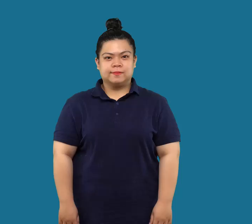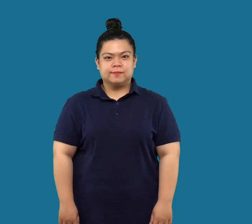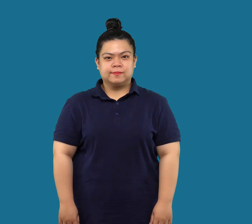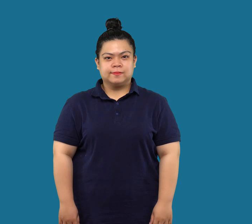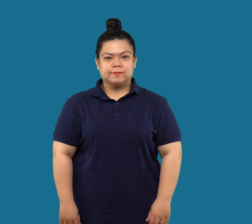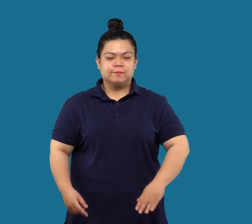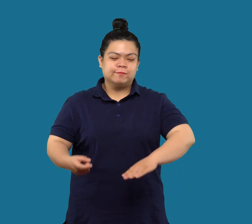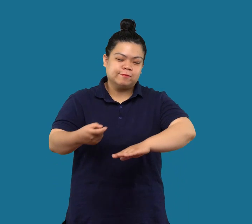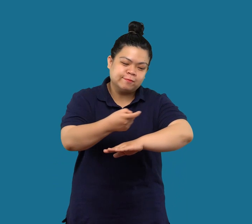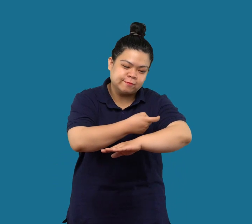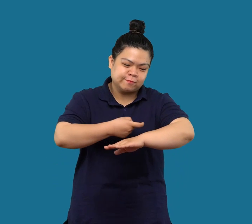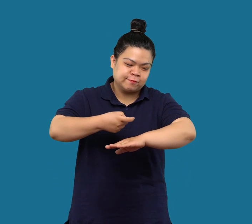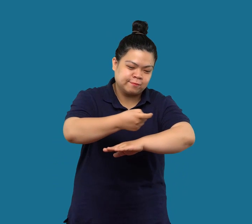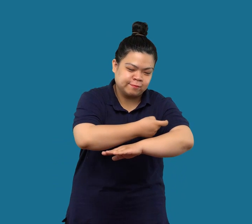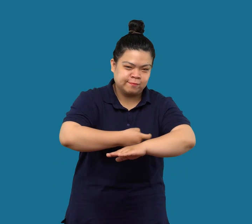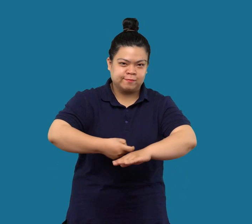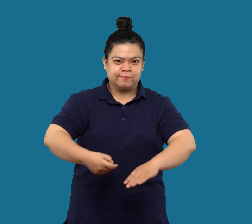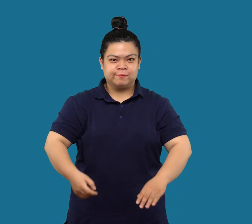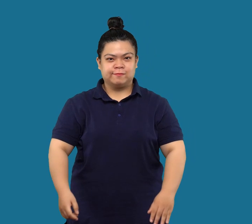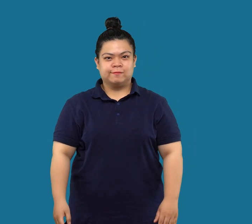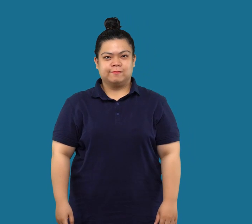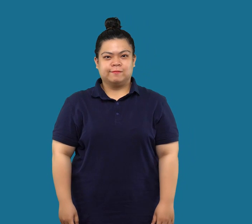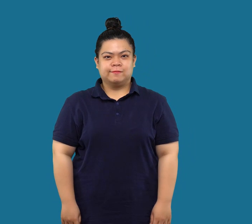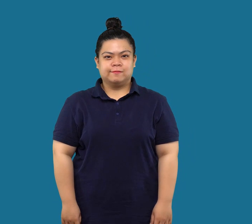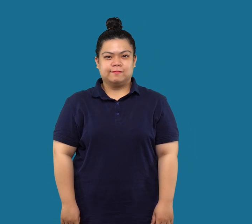làm ruộng